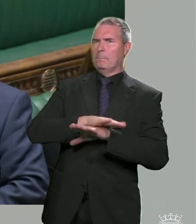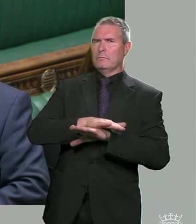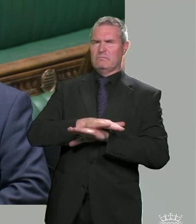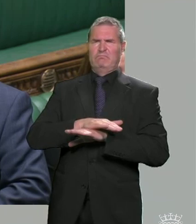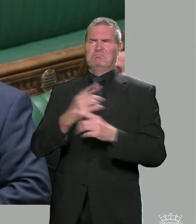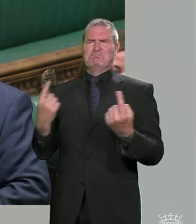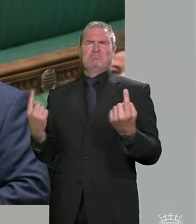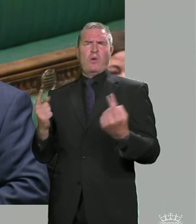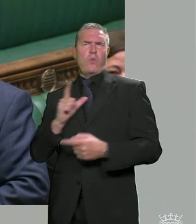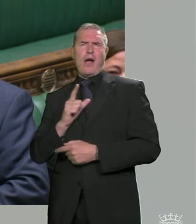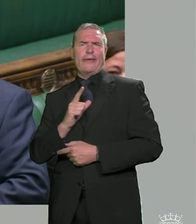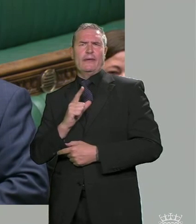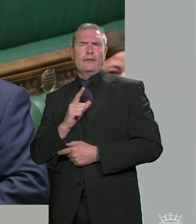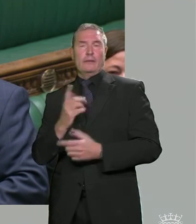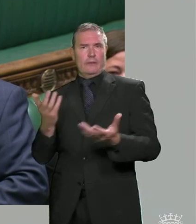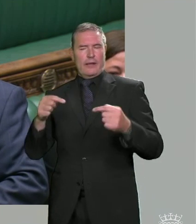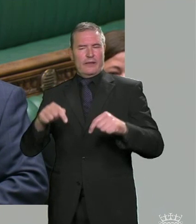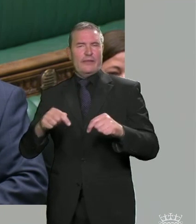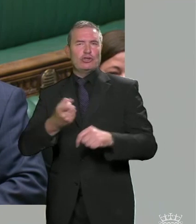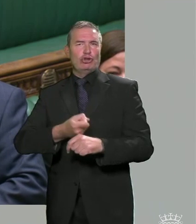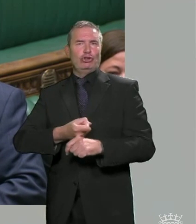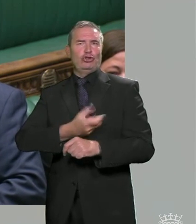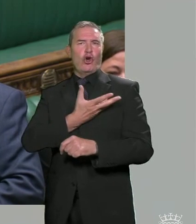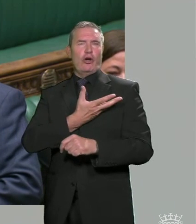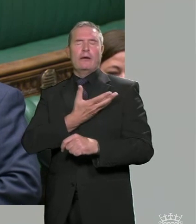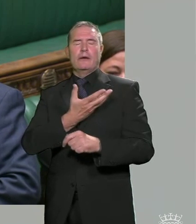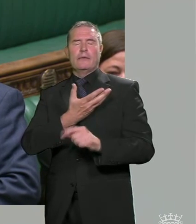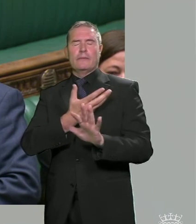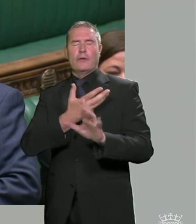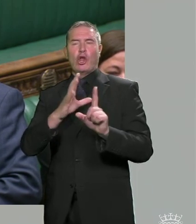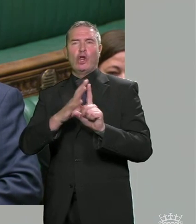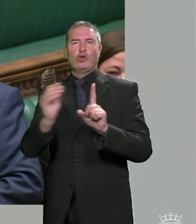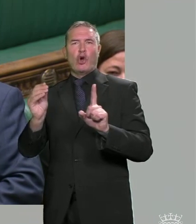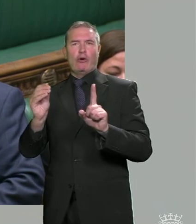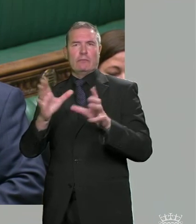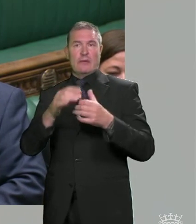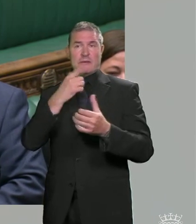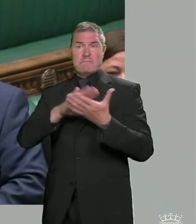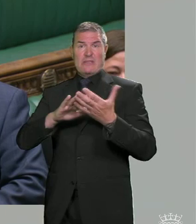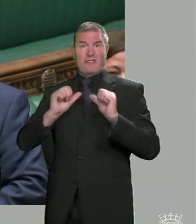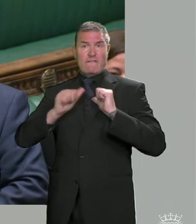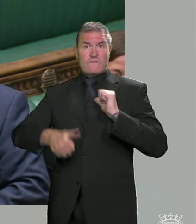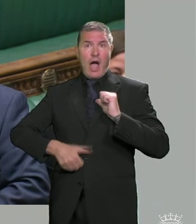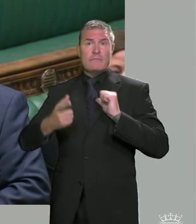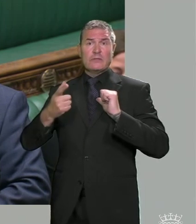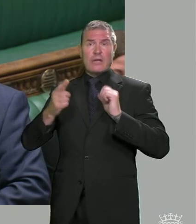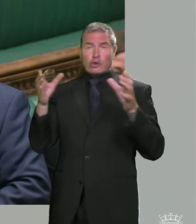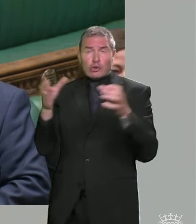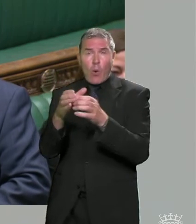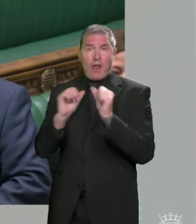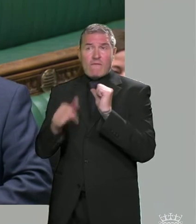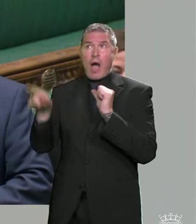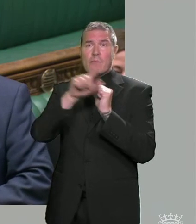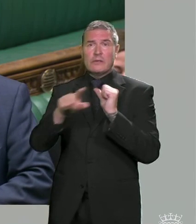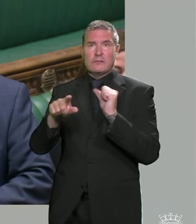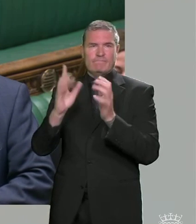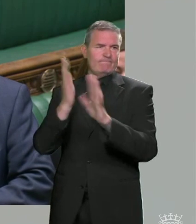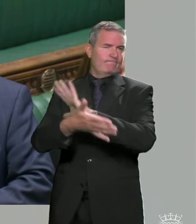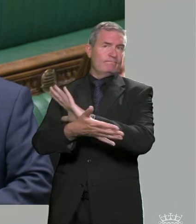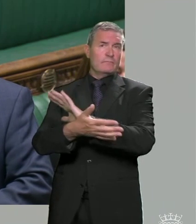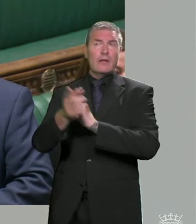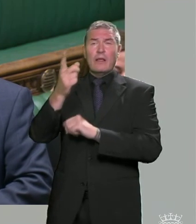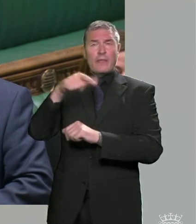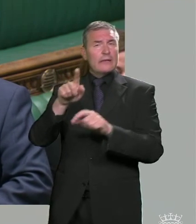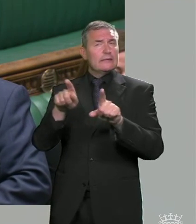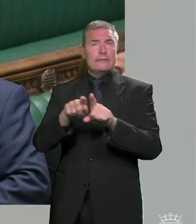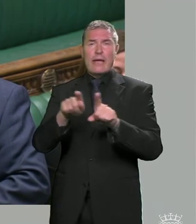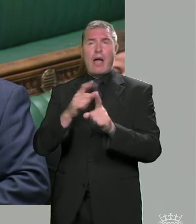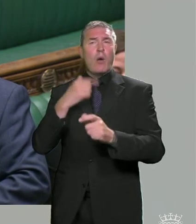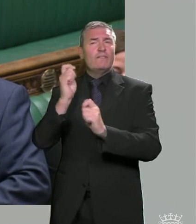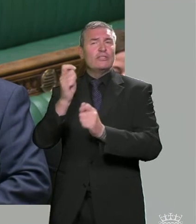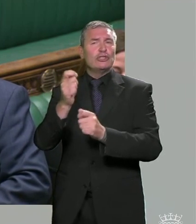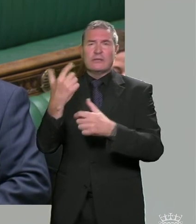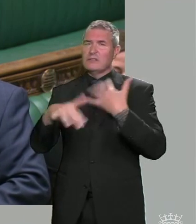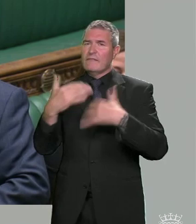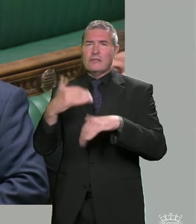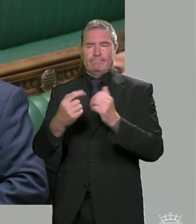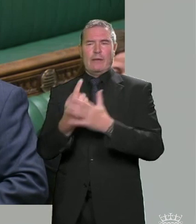For all the spin, it is clear that this Tory Government have just thrown Scottish farmers and crofters under their Brexit bus, just as they sold out our fishing community.